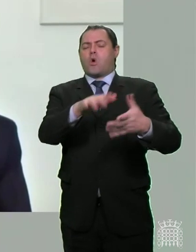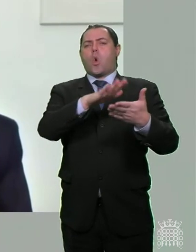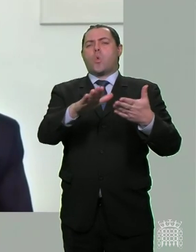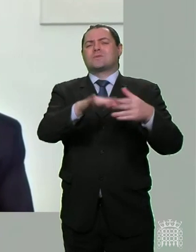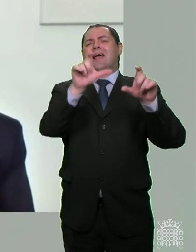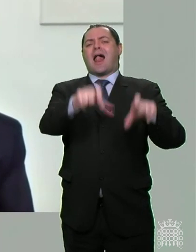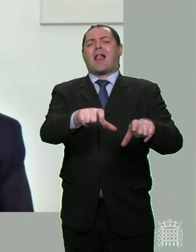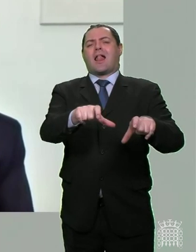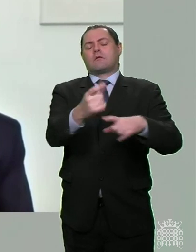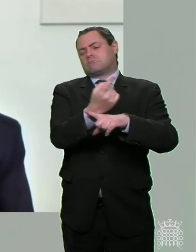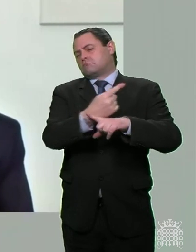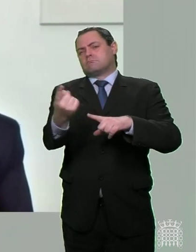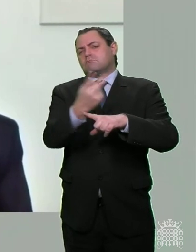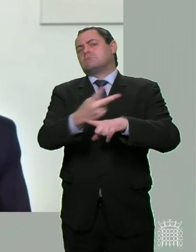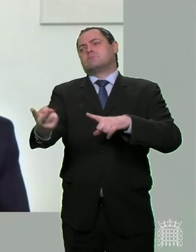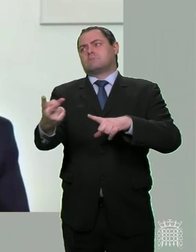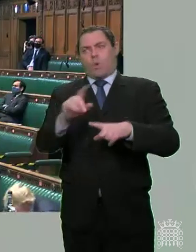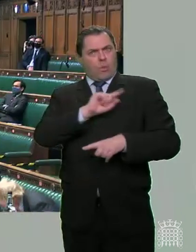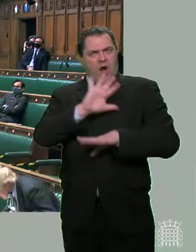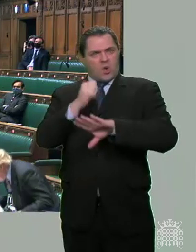Why can that not be put in place today?